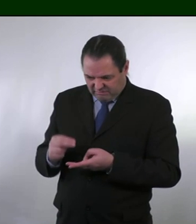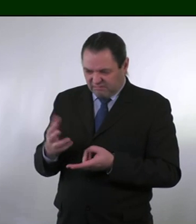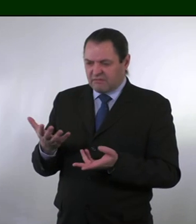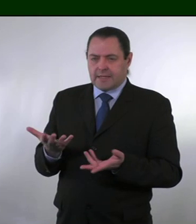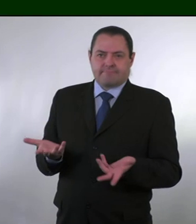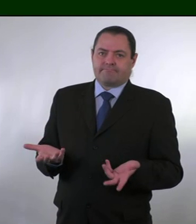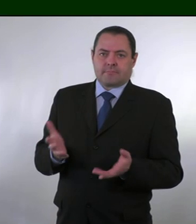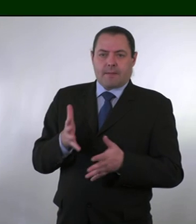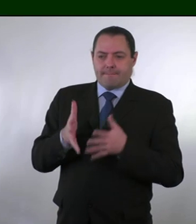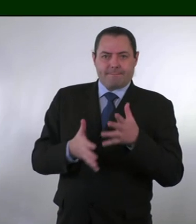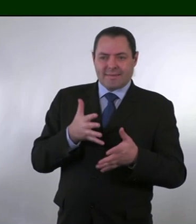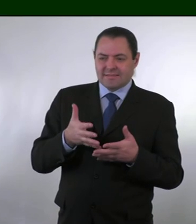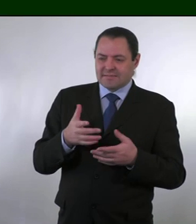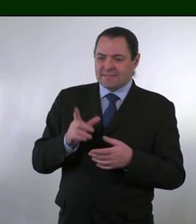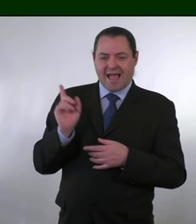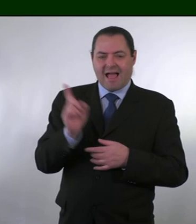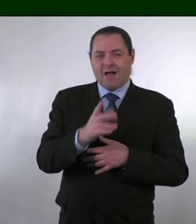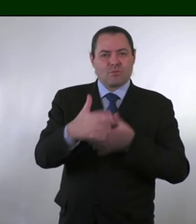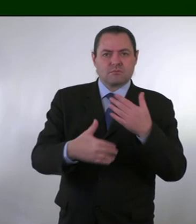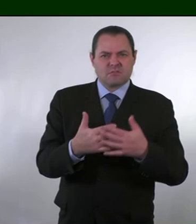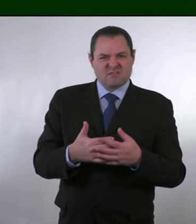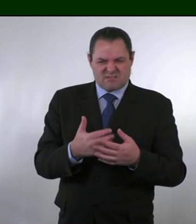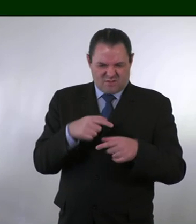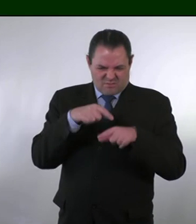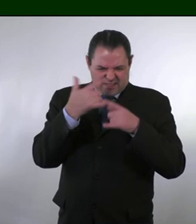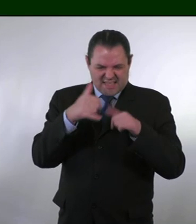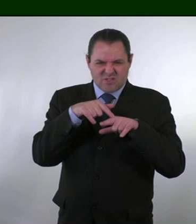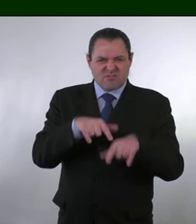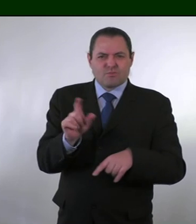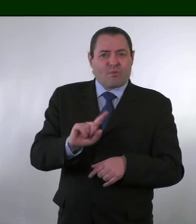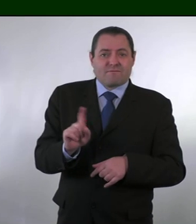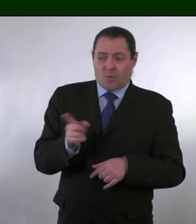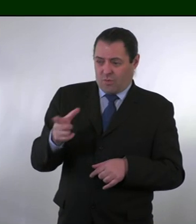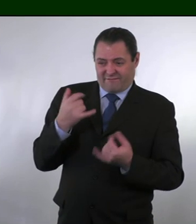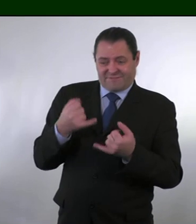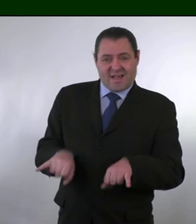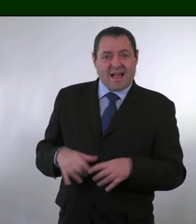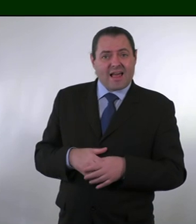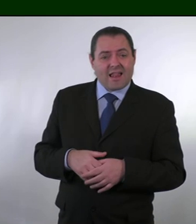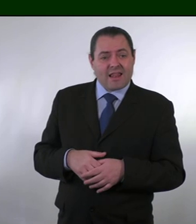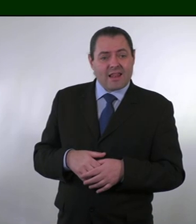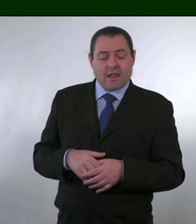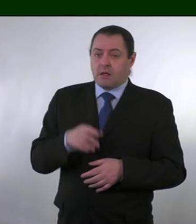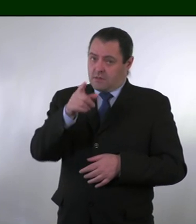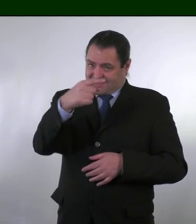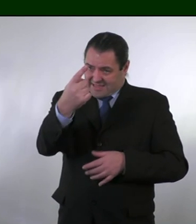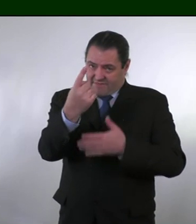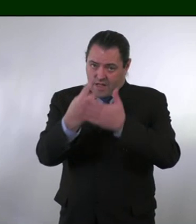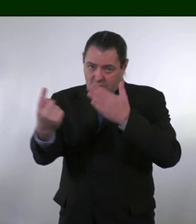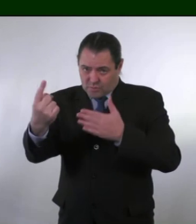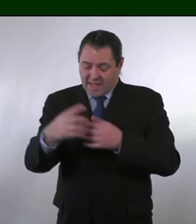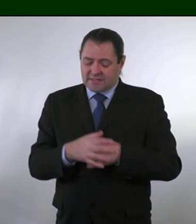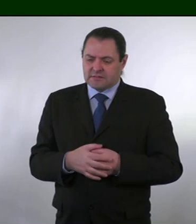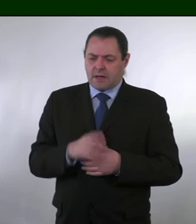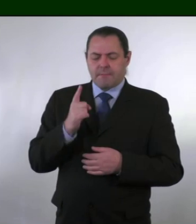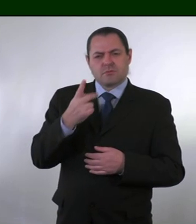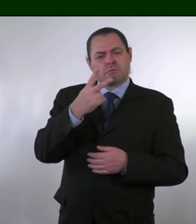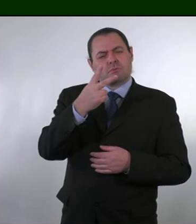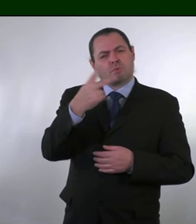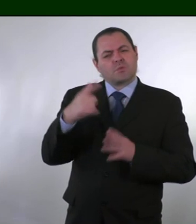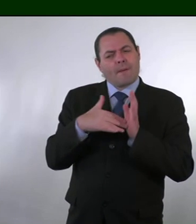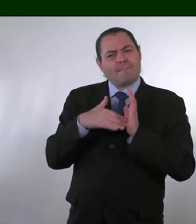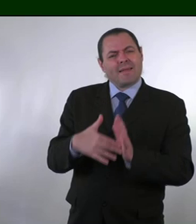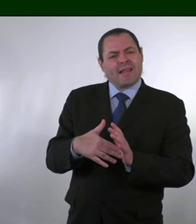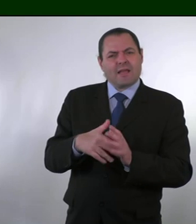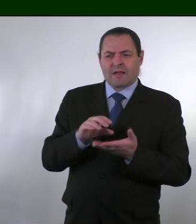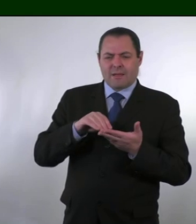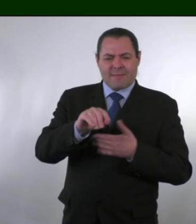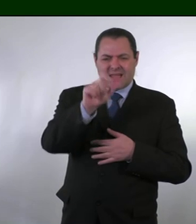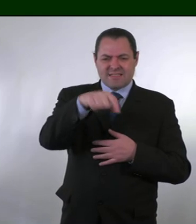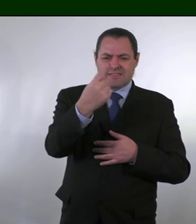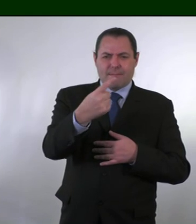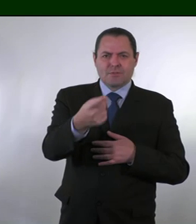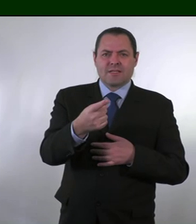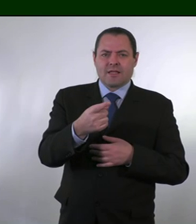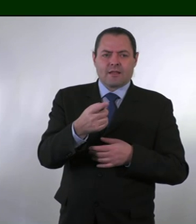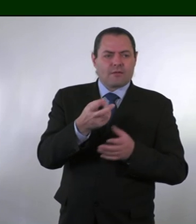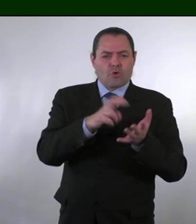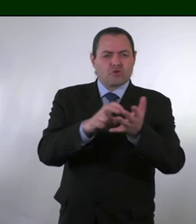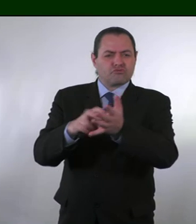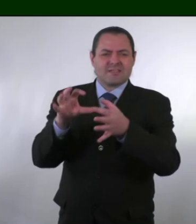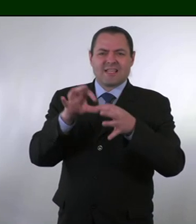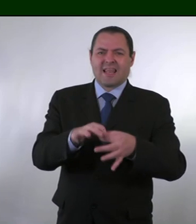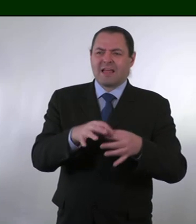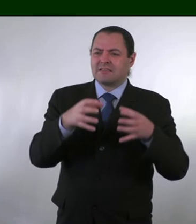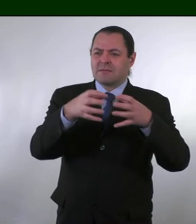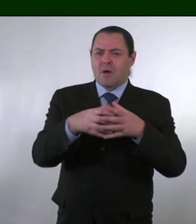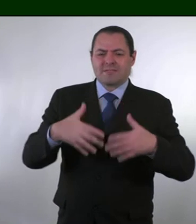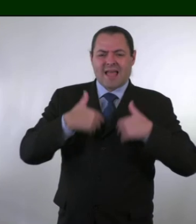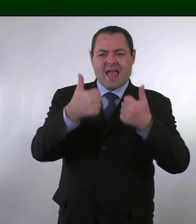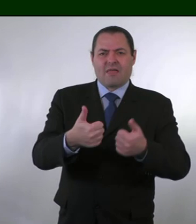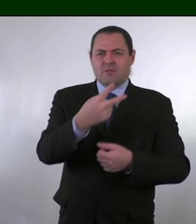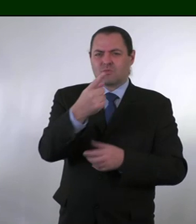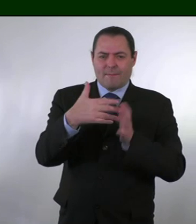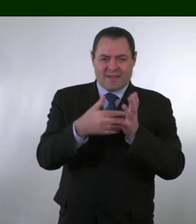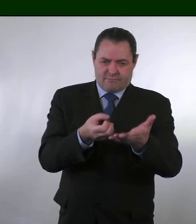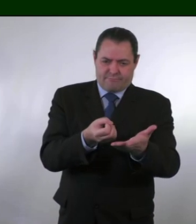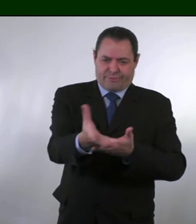While the Prime Minister and the Chancellor will not pay people enough to isolate properly, we learned this week that they can find £21 million of taxpayers’ money to pay a go-between to deliver lucrative contracts with the Department of Health and Social Care—£21 million.